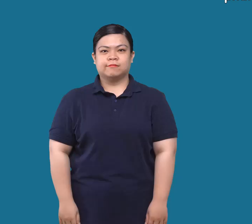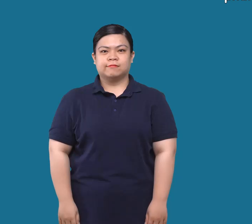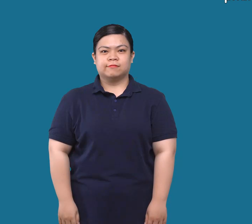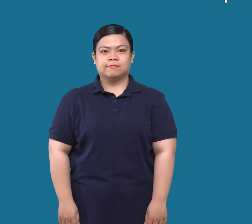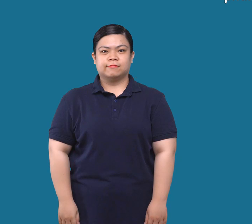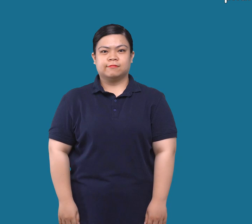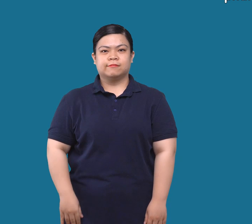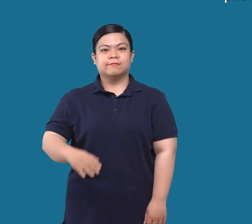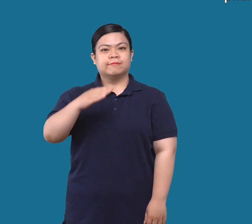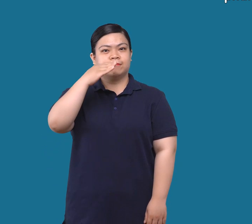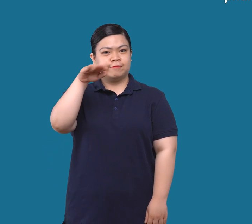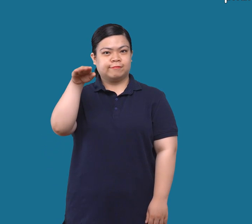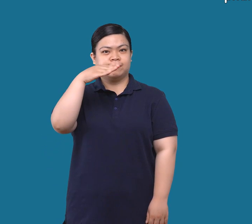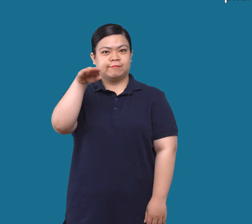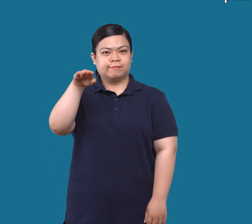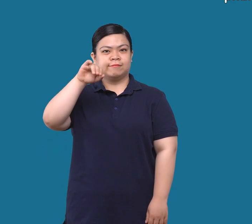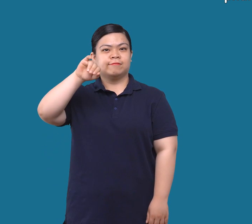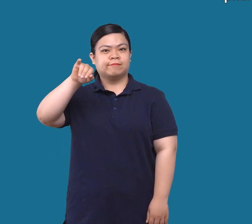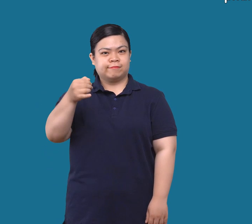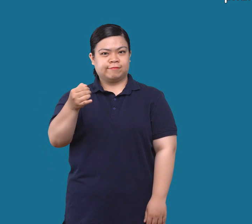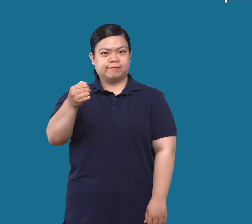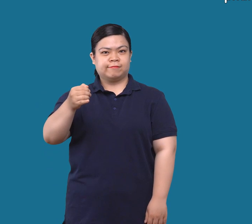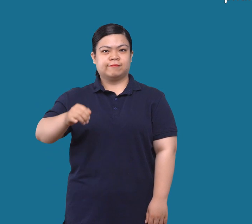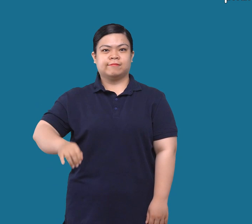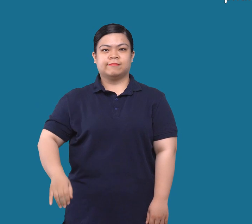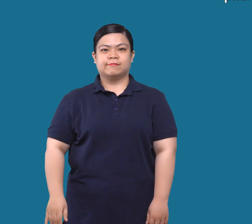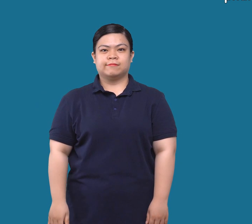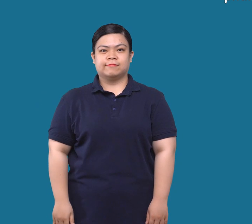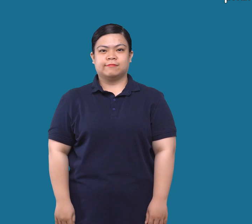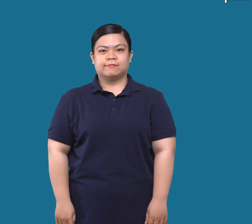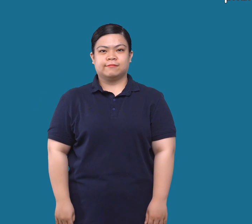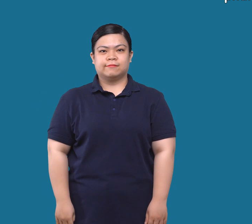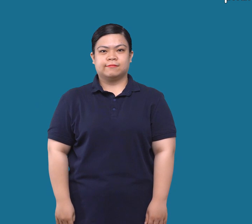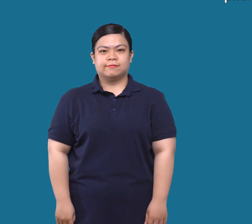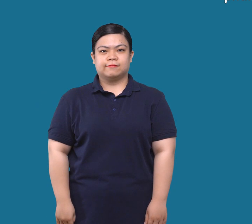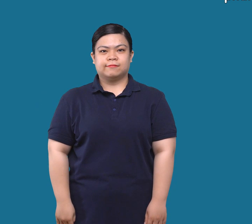phân số thập phân